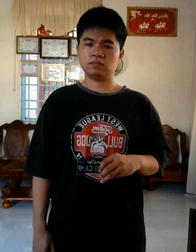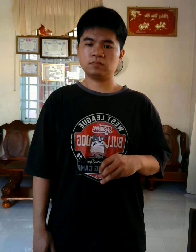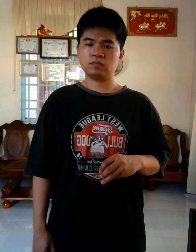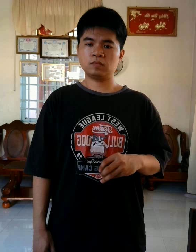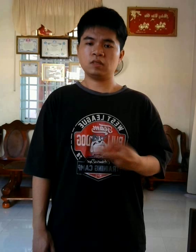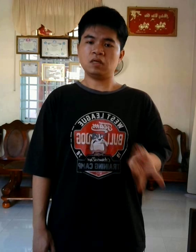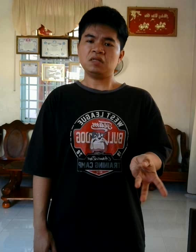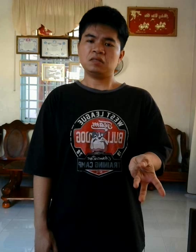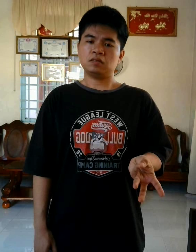it